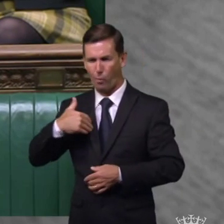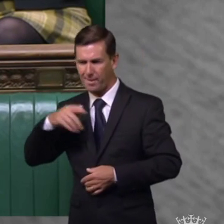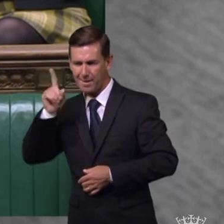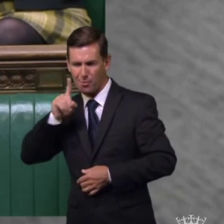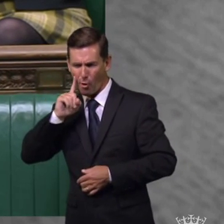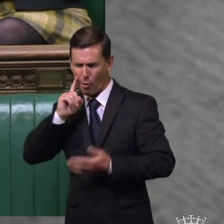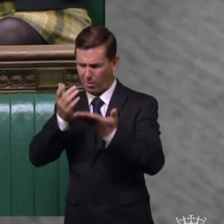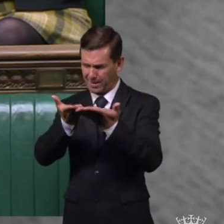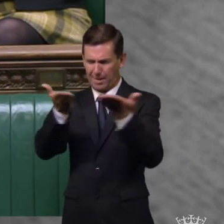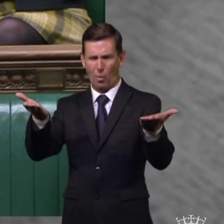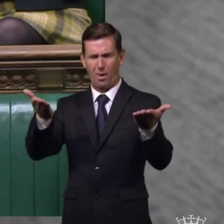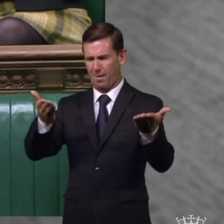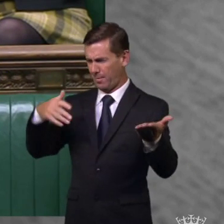They are our friends and that